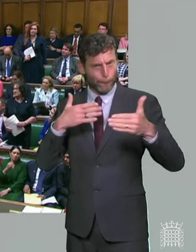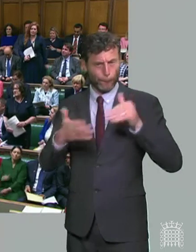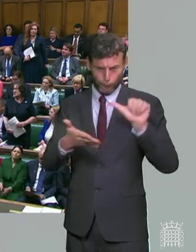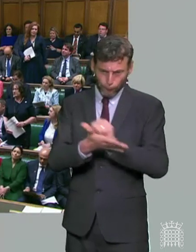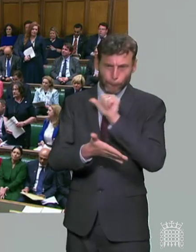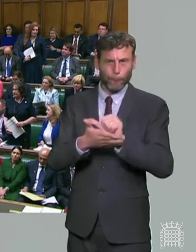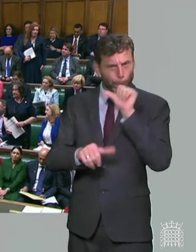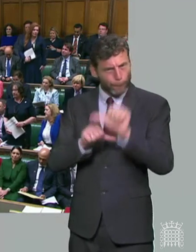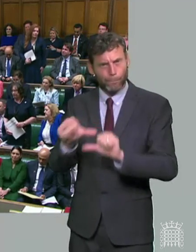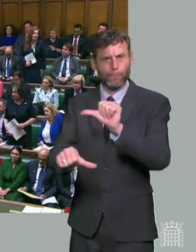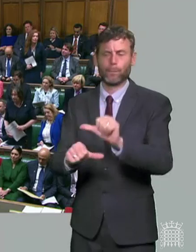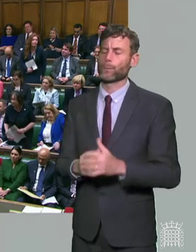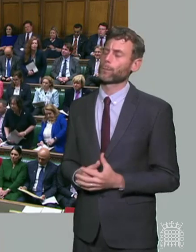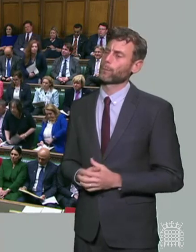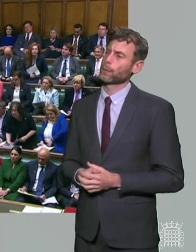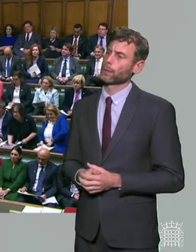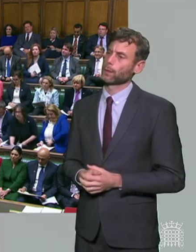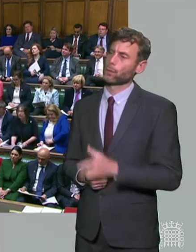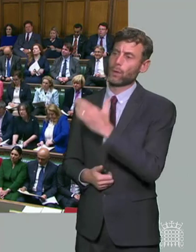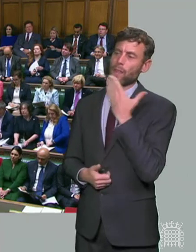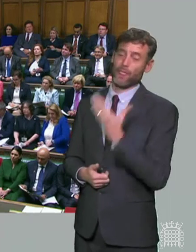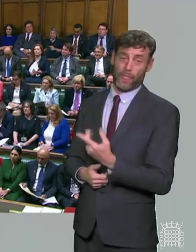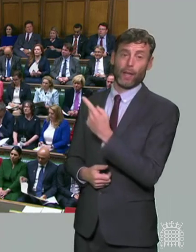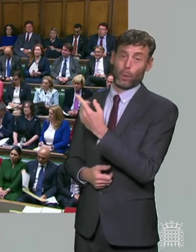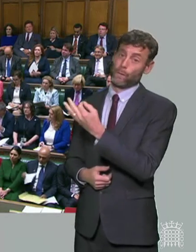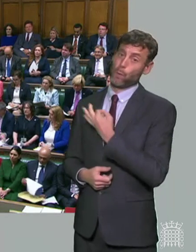I thank my right honourable Friend for his question.